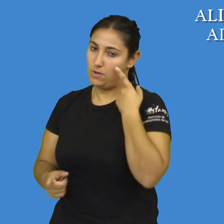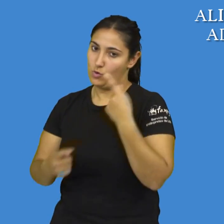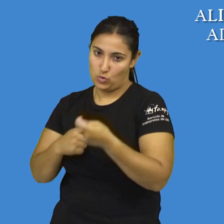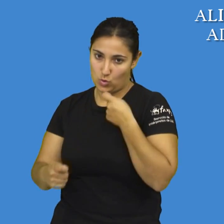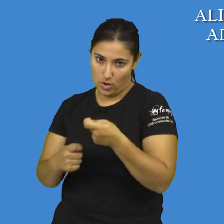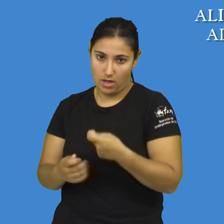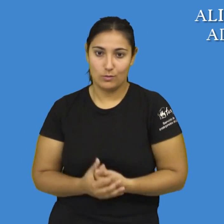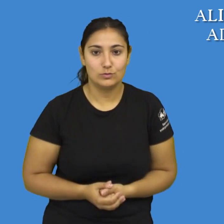control